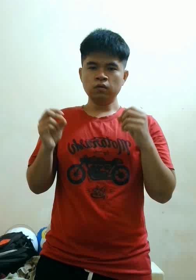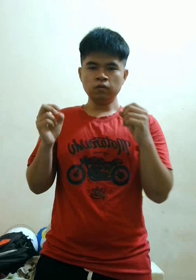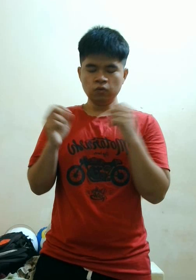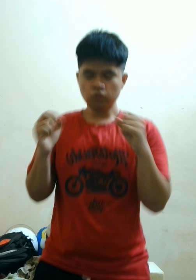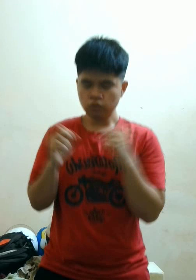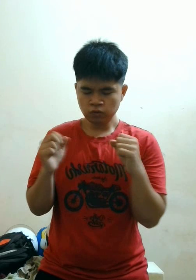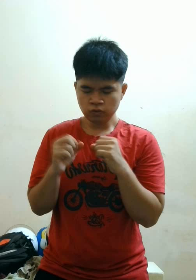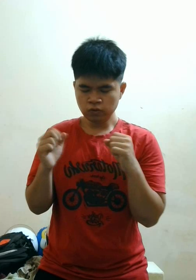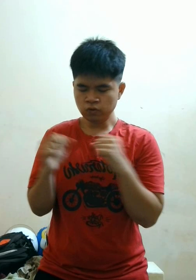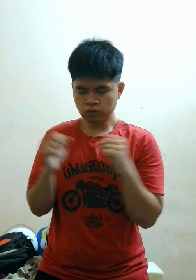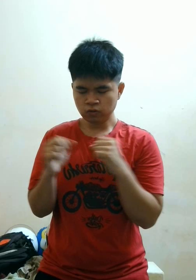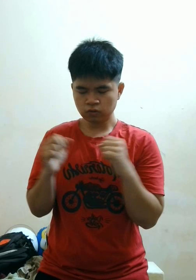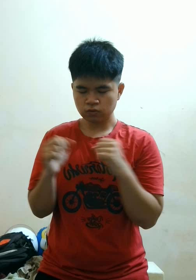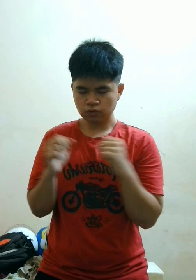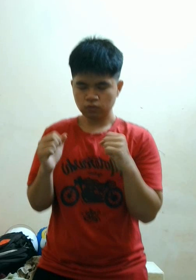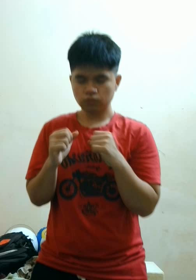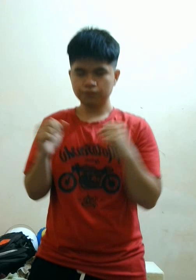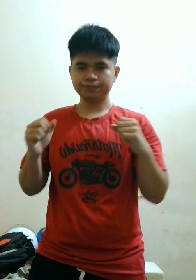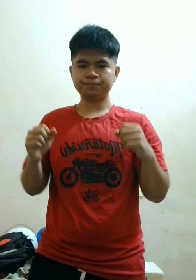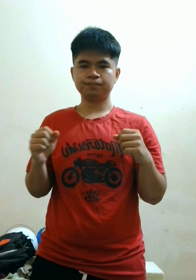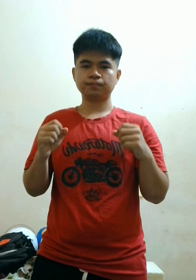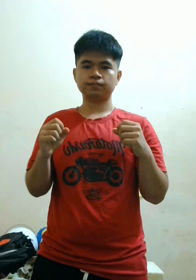lanh